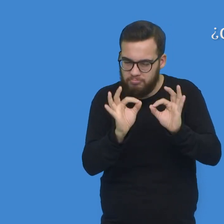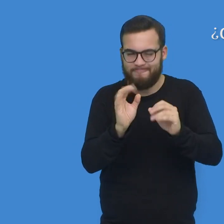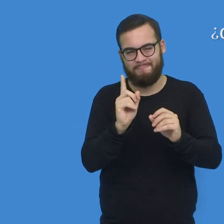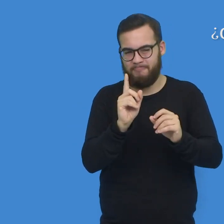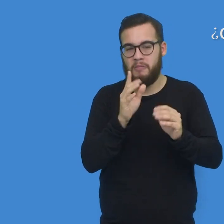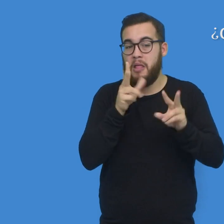no